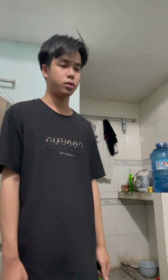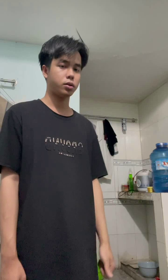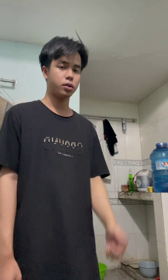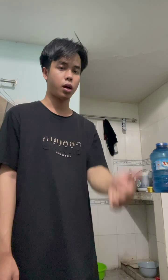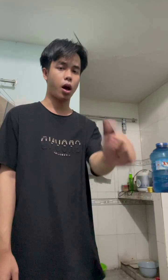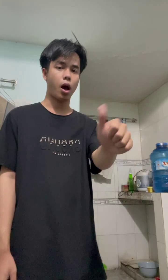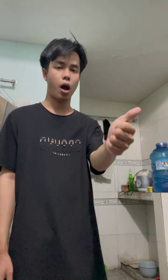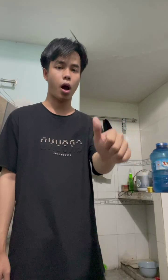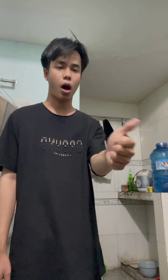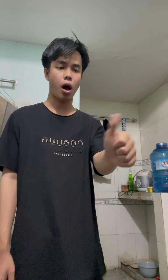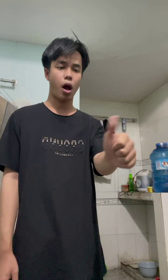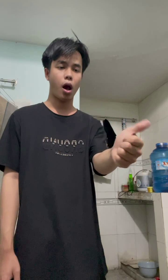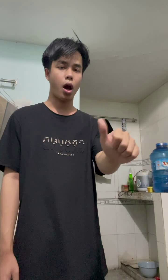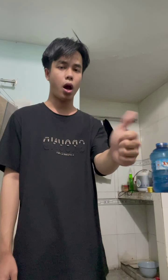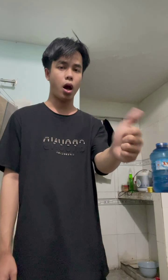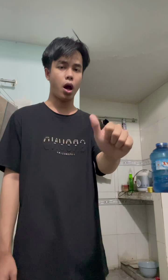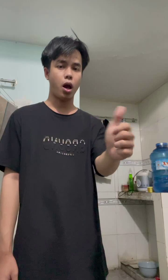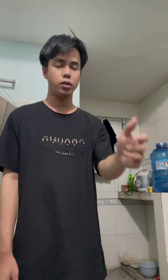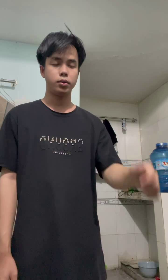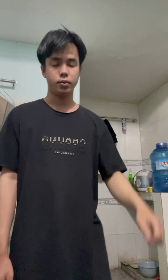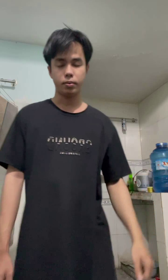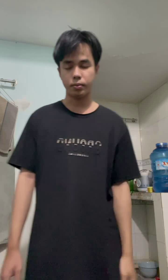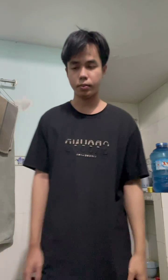ai